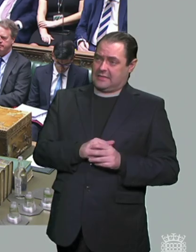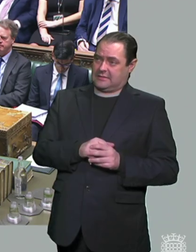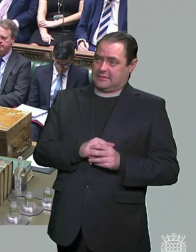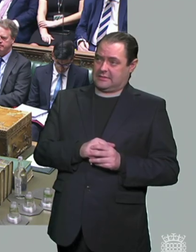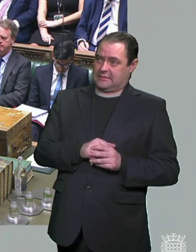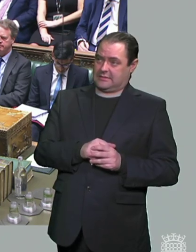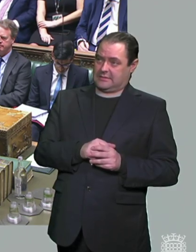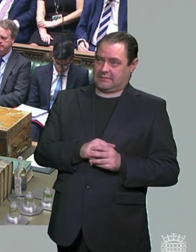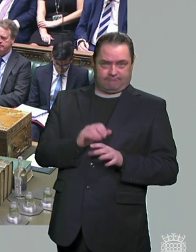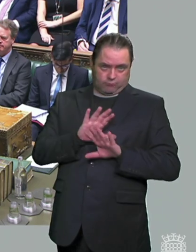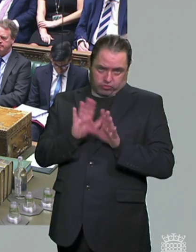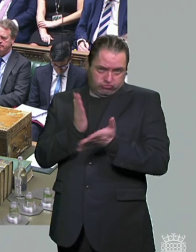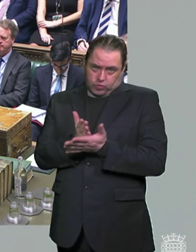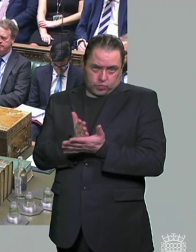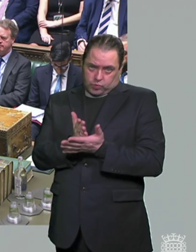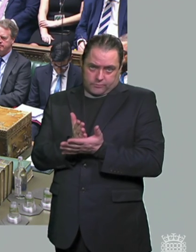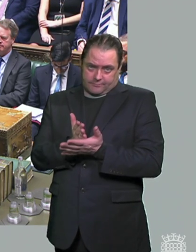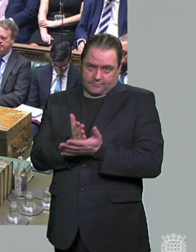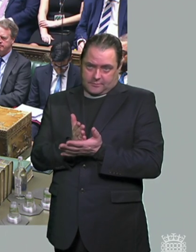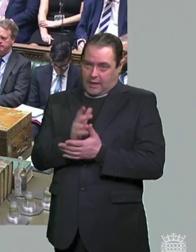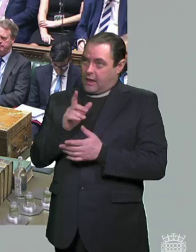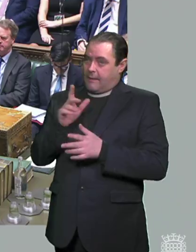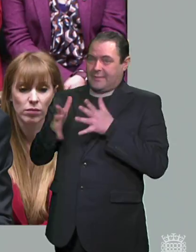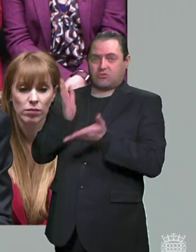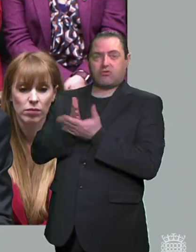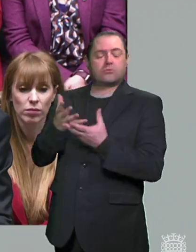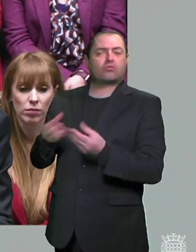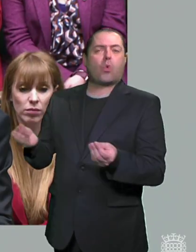That was absolute nonsense and it destroyed trust.